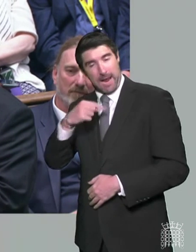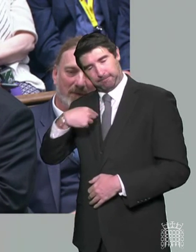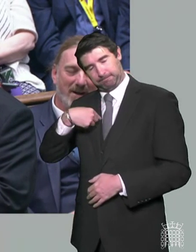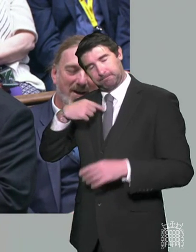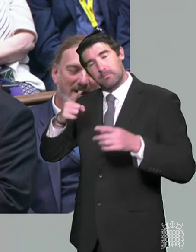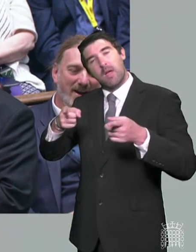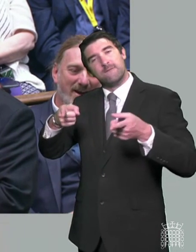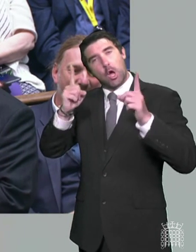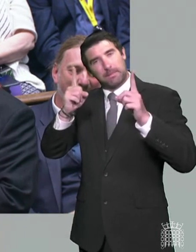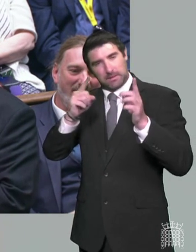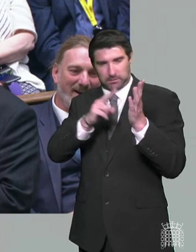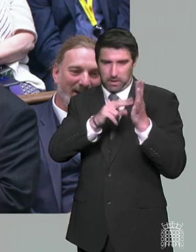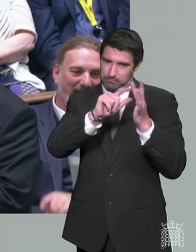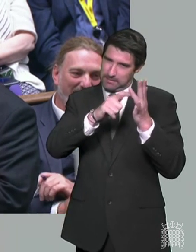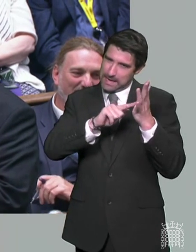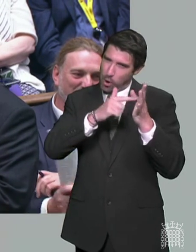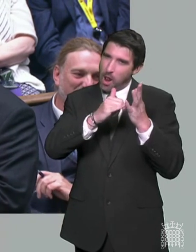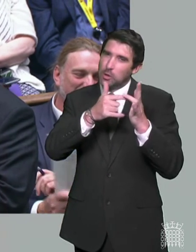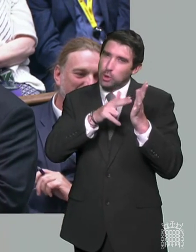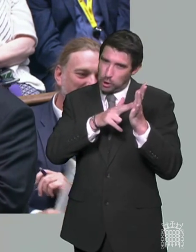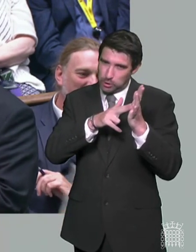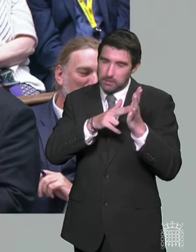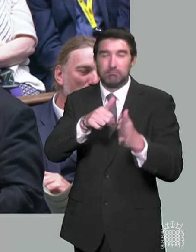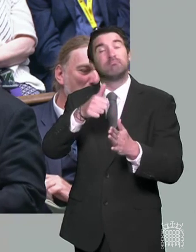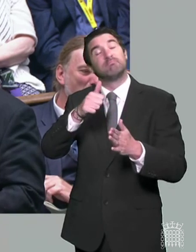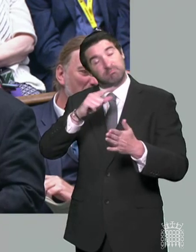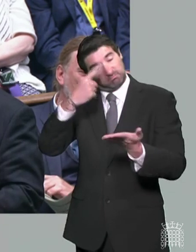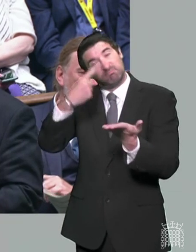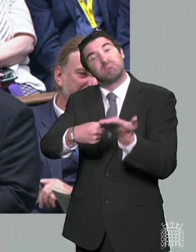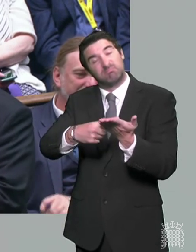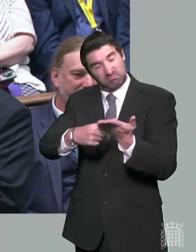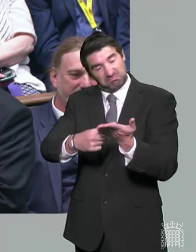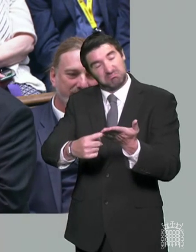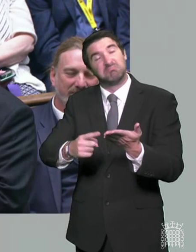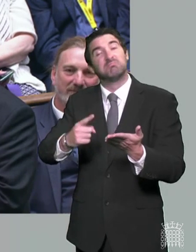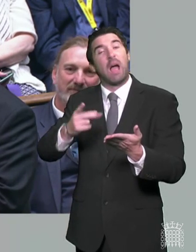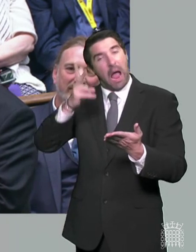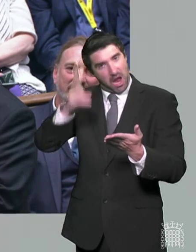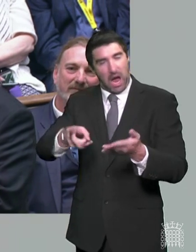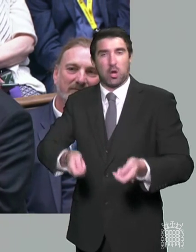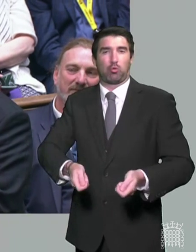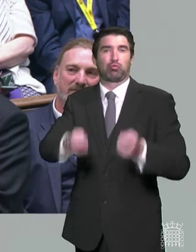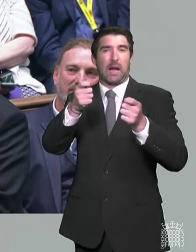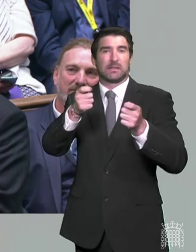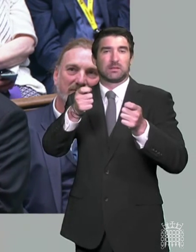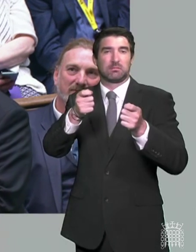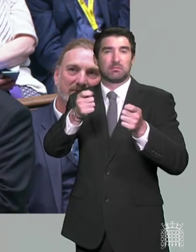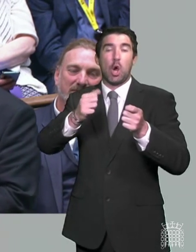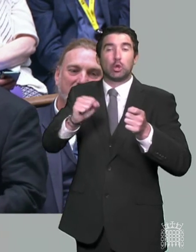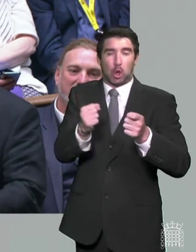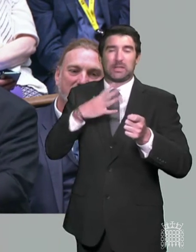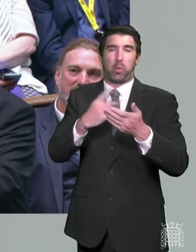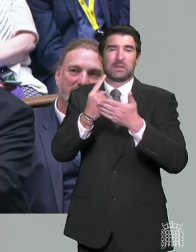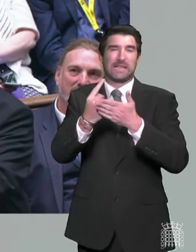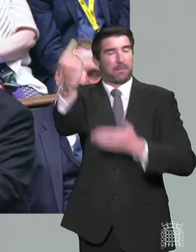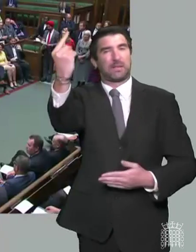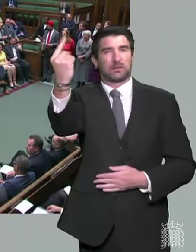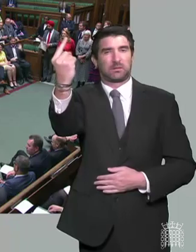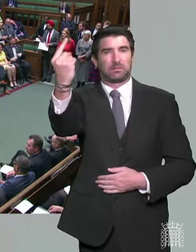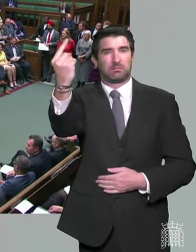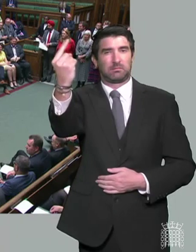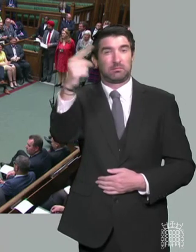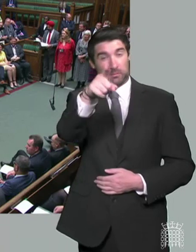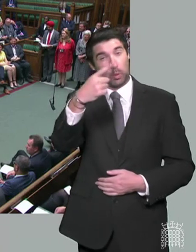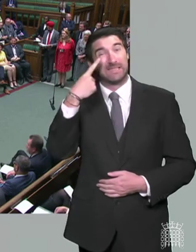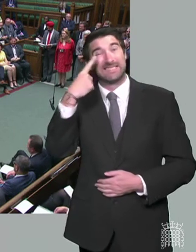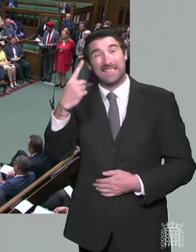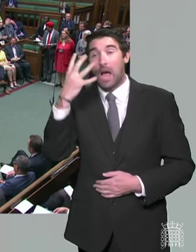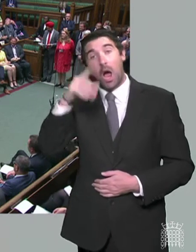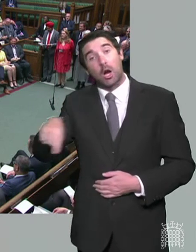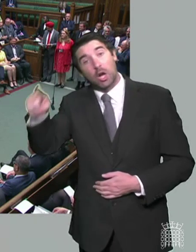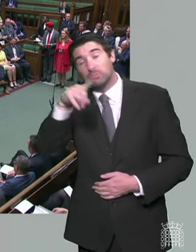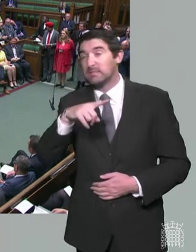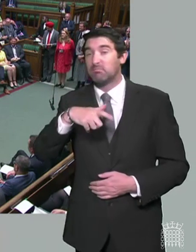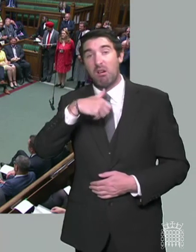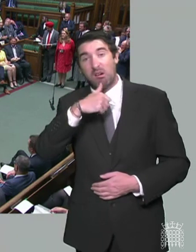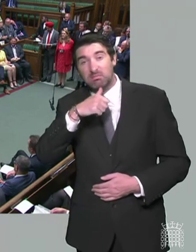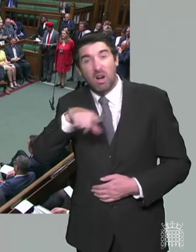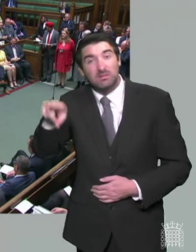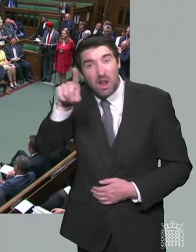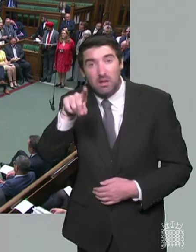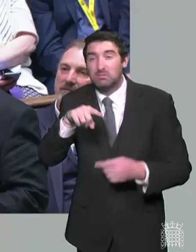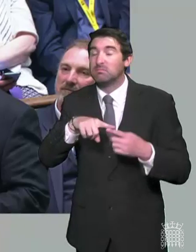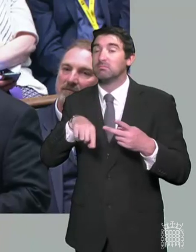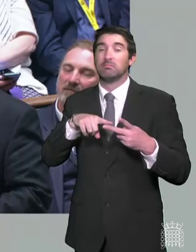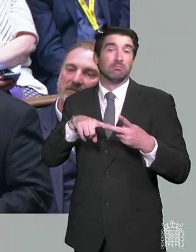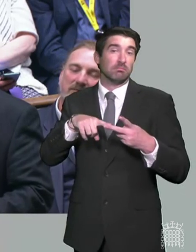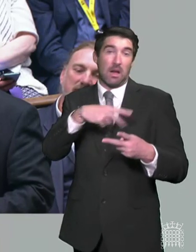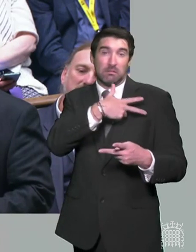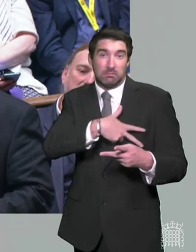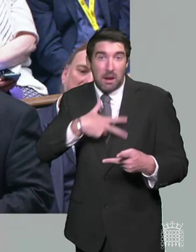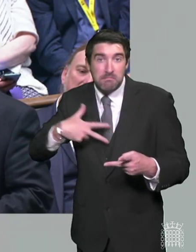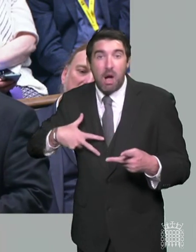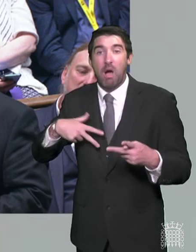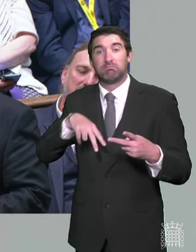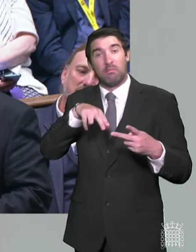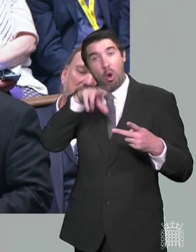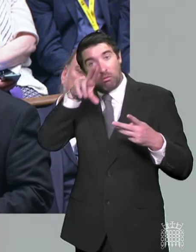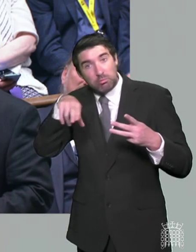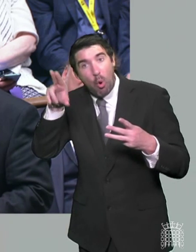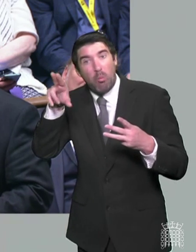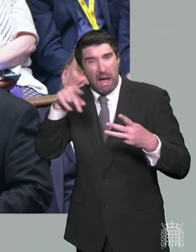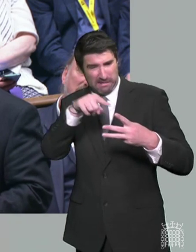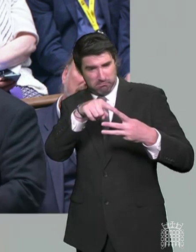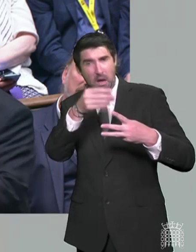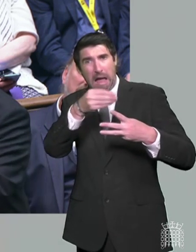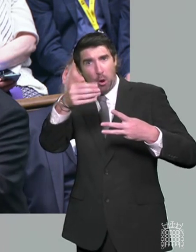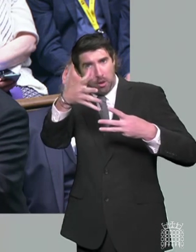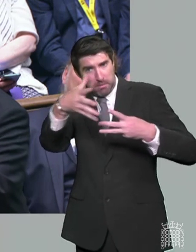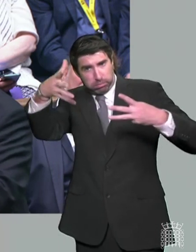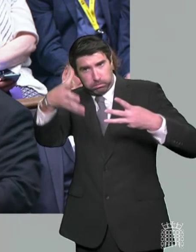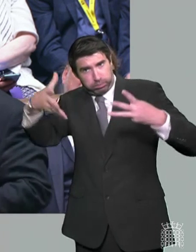When we look at nations like Iceland, Ireland, Norway and Denmark, it is clear that our neighbours are outperforming the United Kingdom.